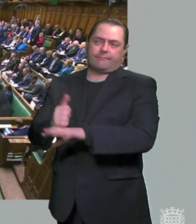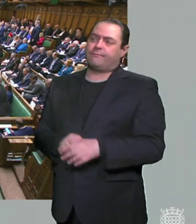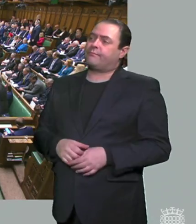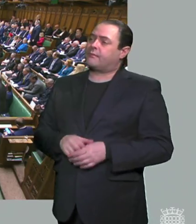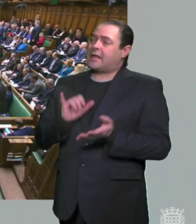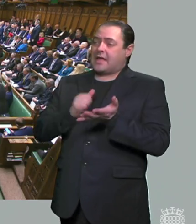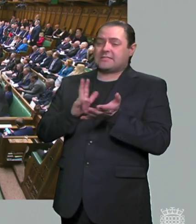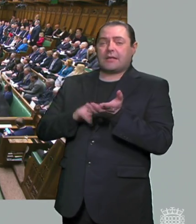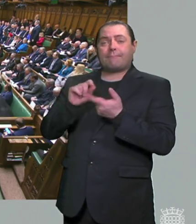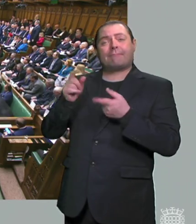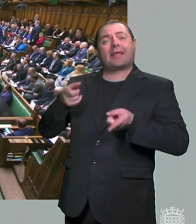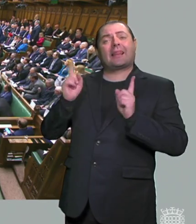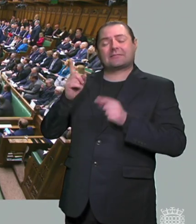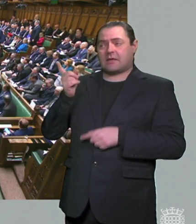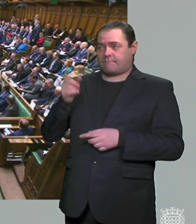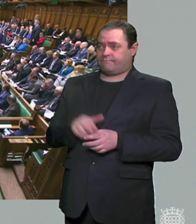We come to the Scottish National party leader.